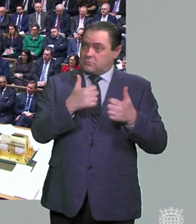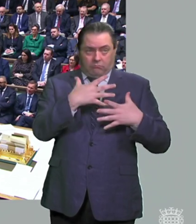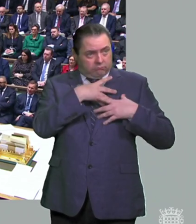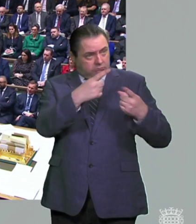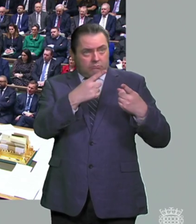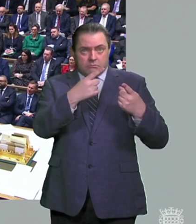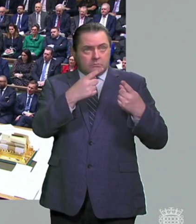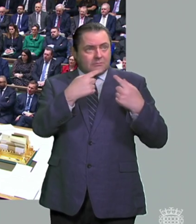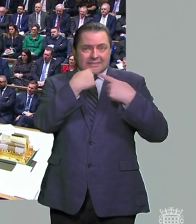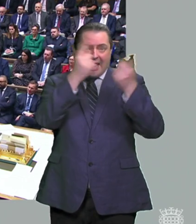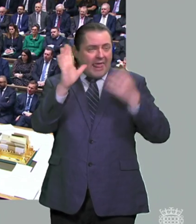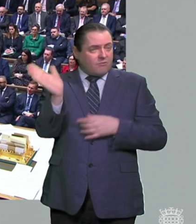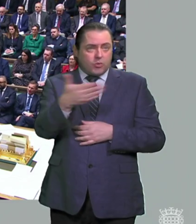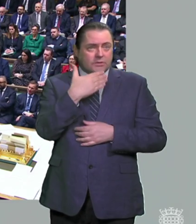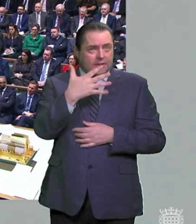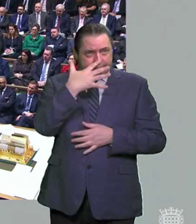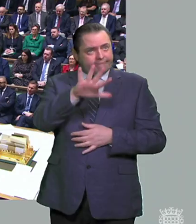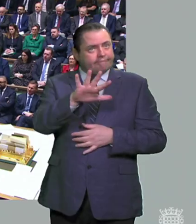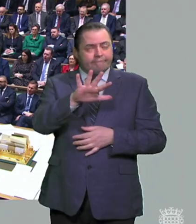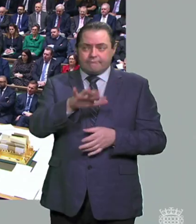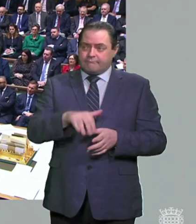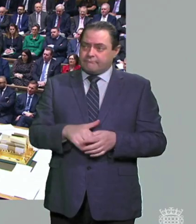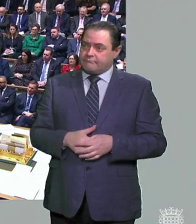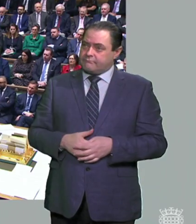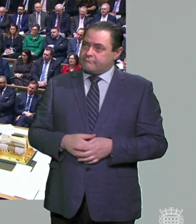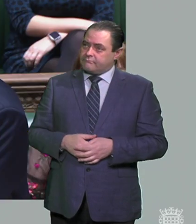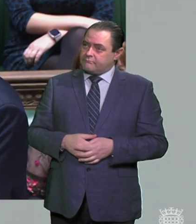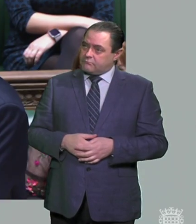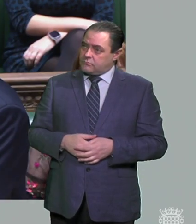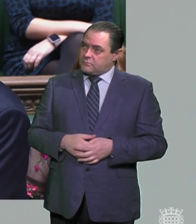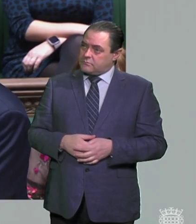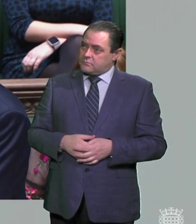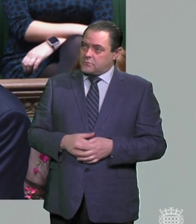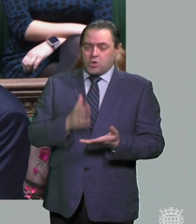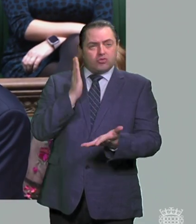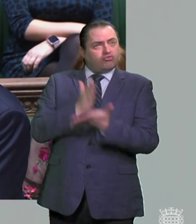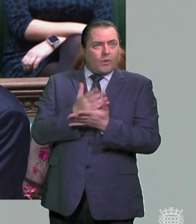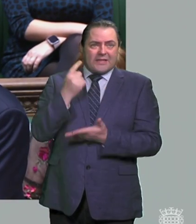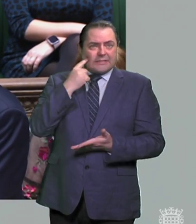They should be ashamed of themselves.